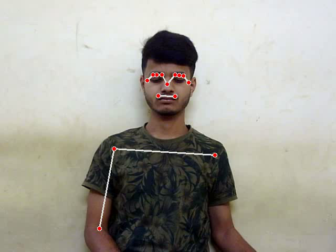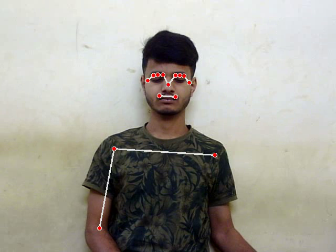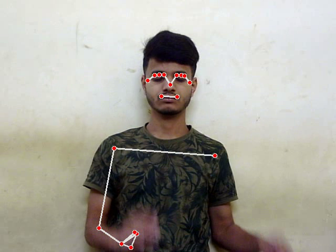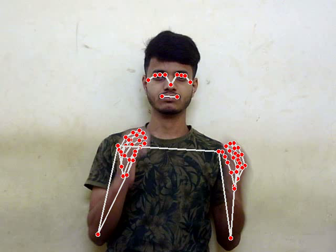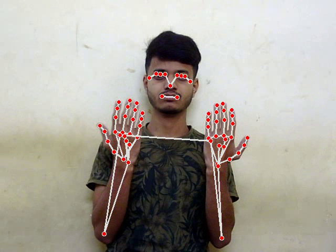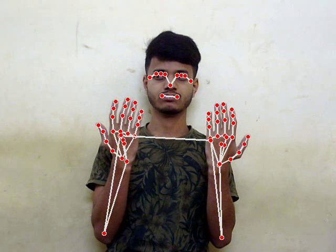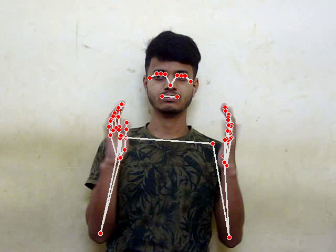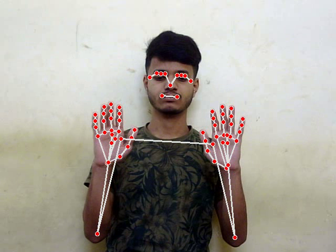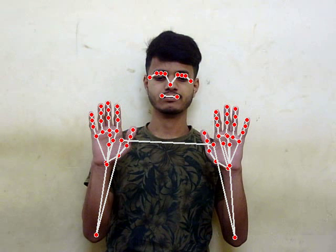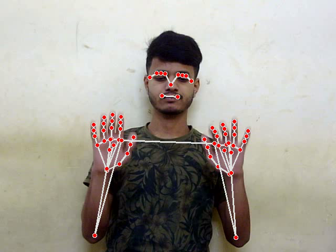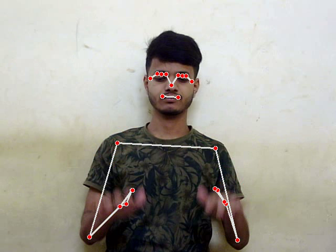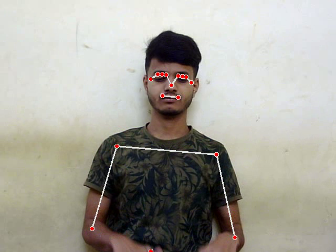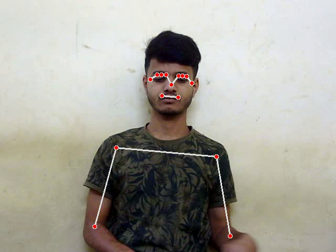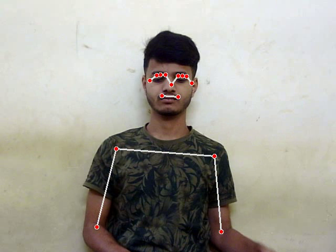do not want